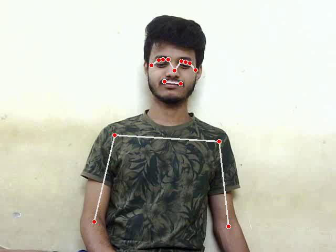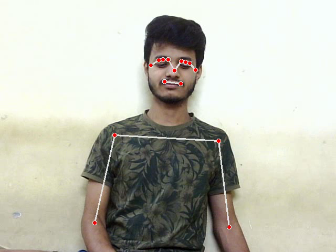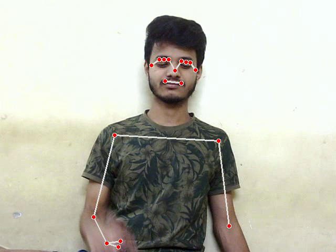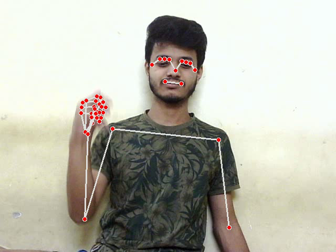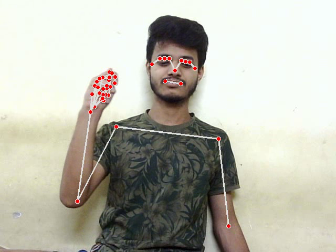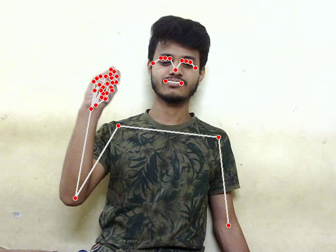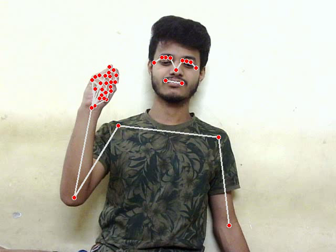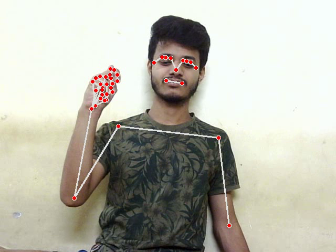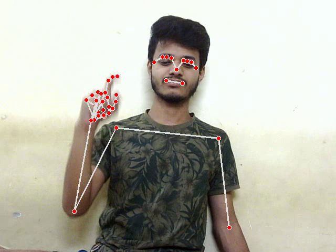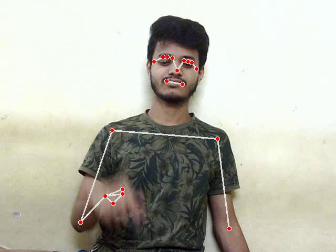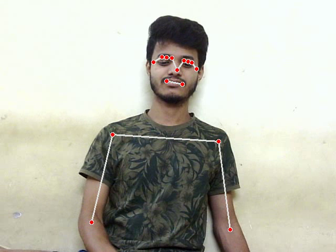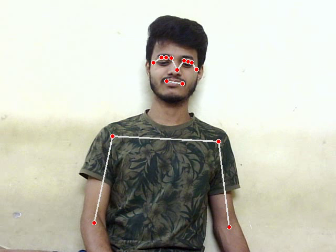bathroom